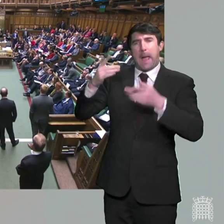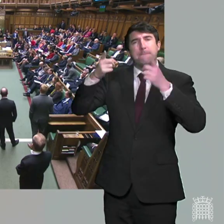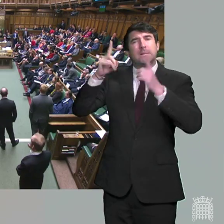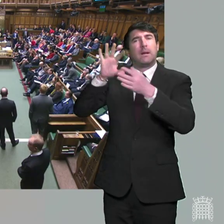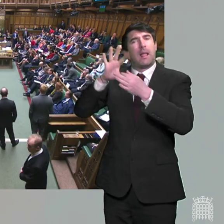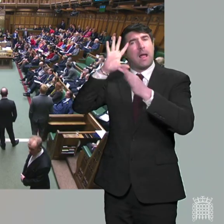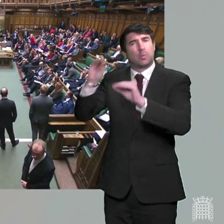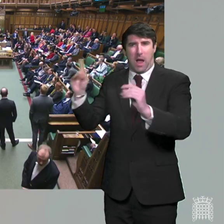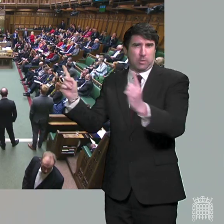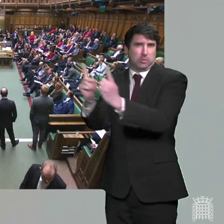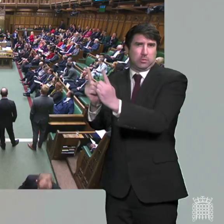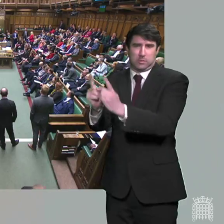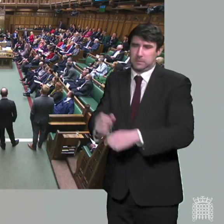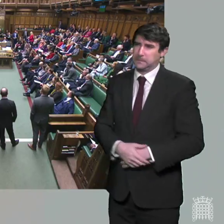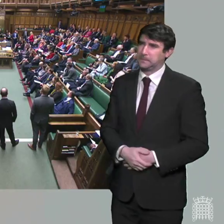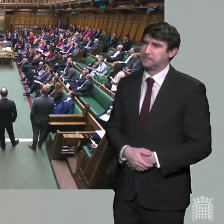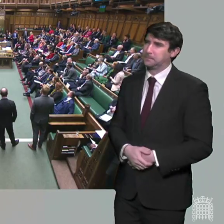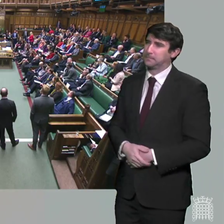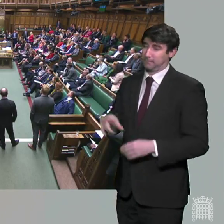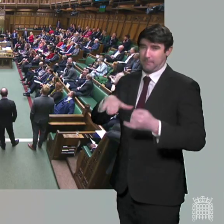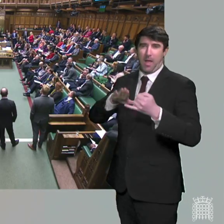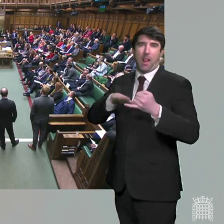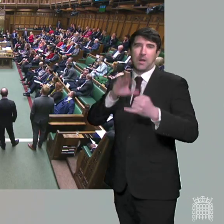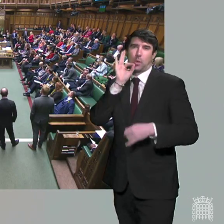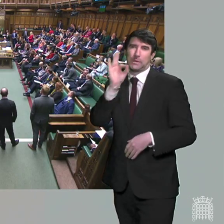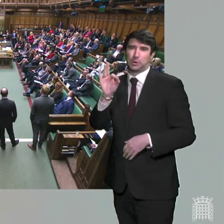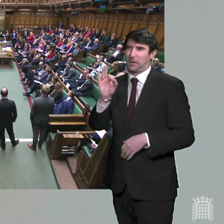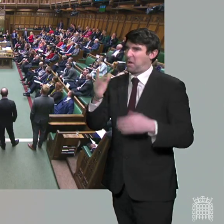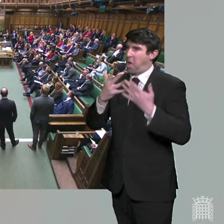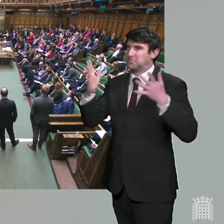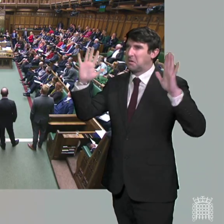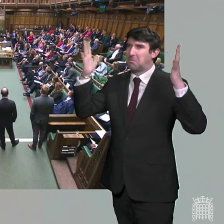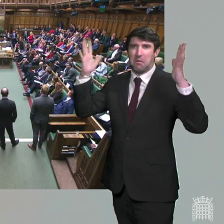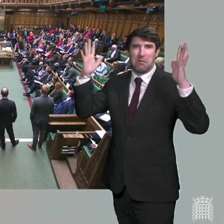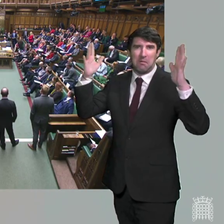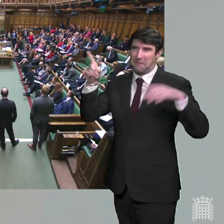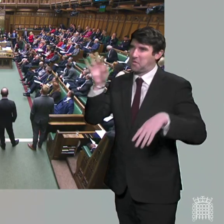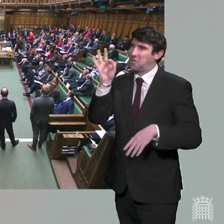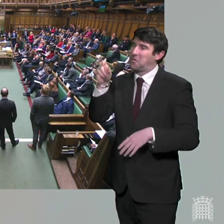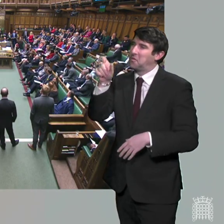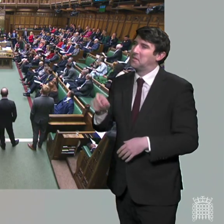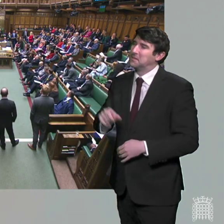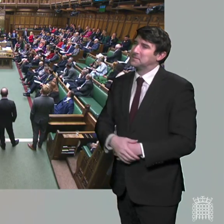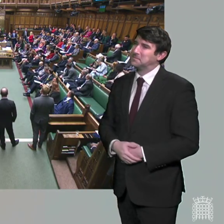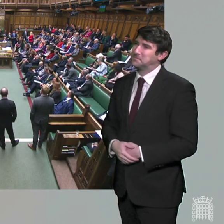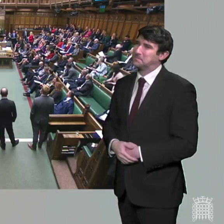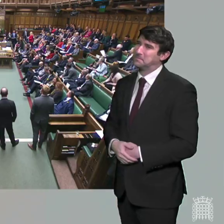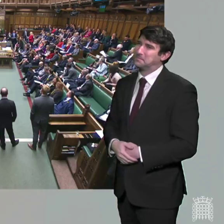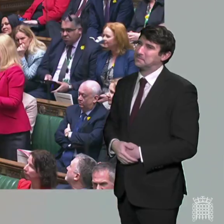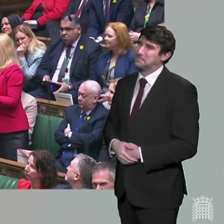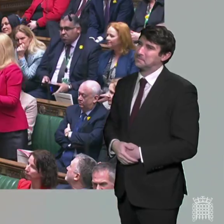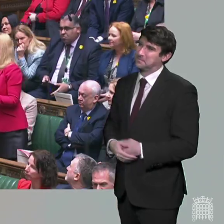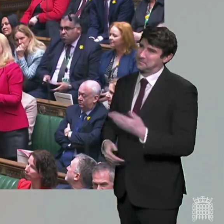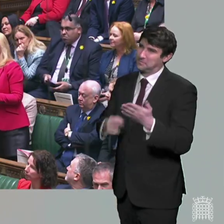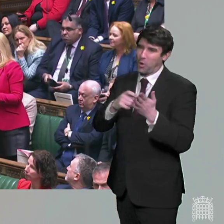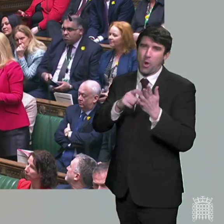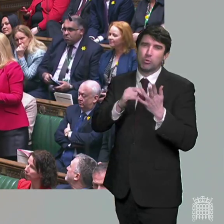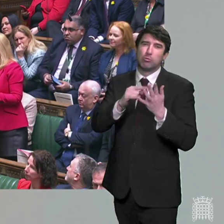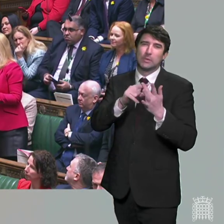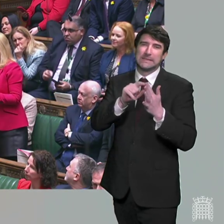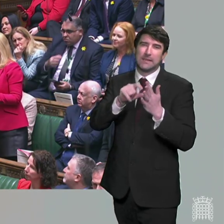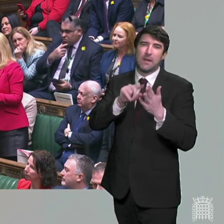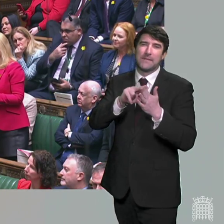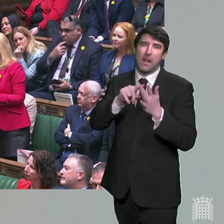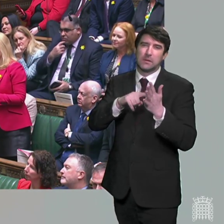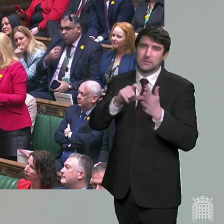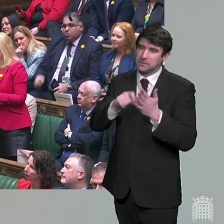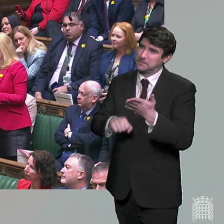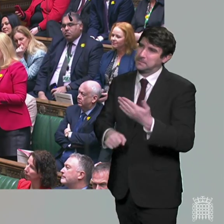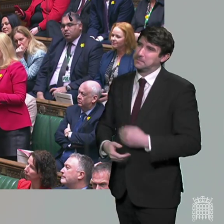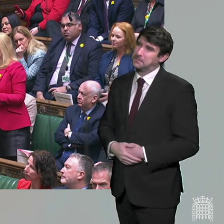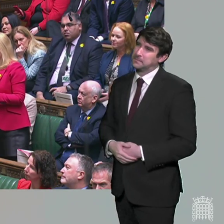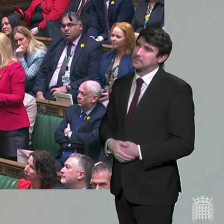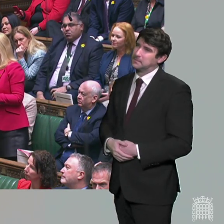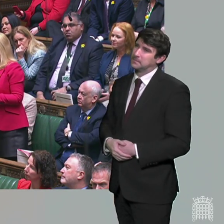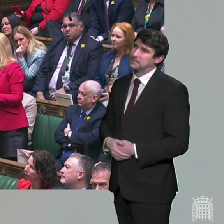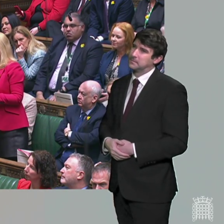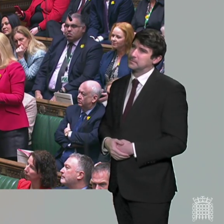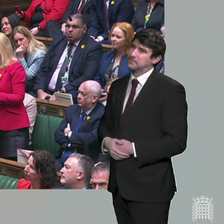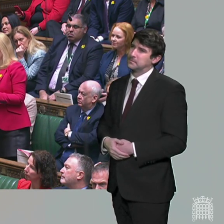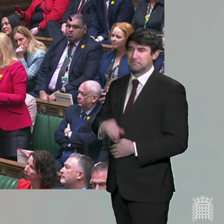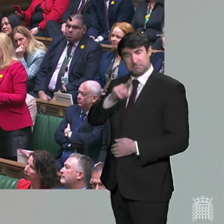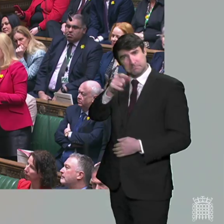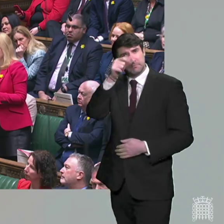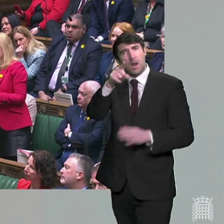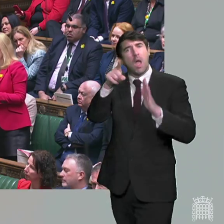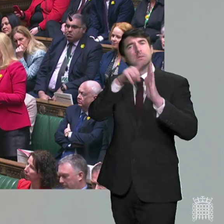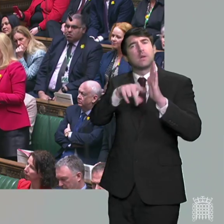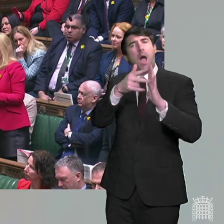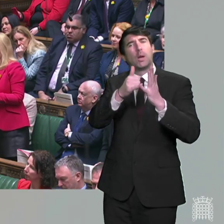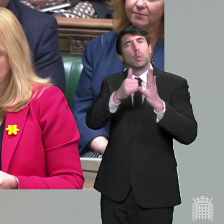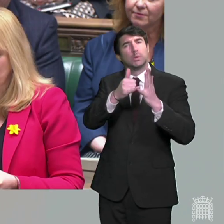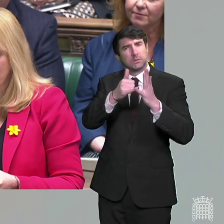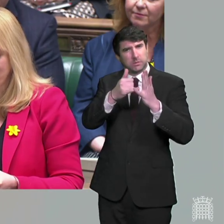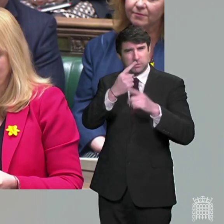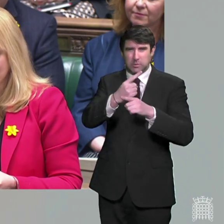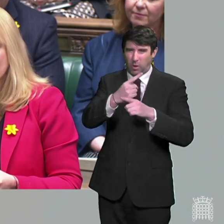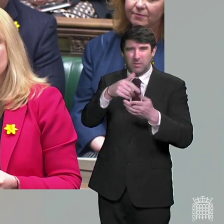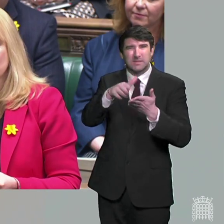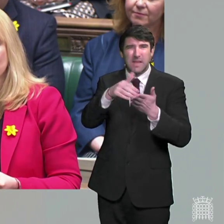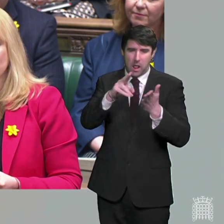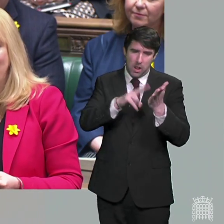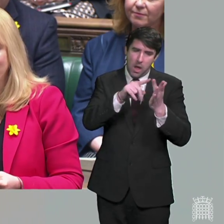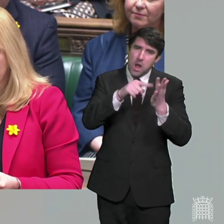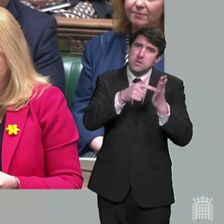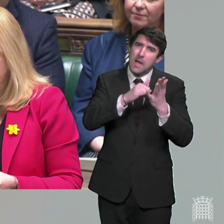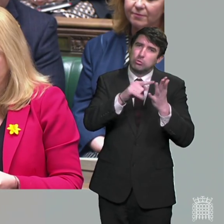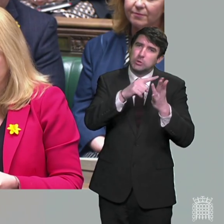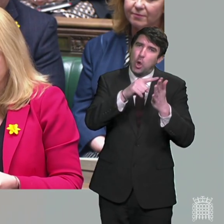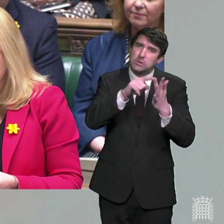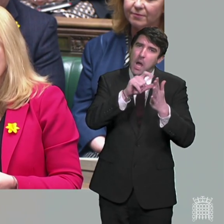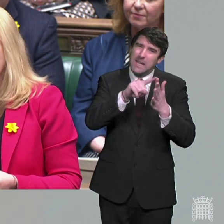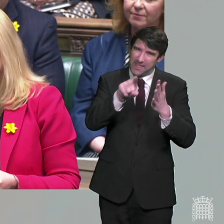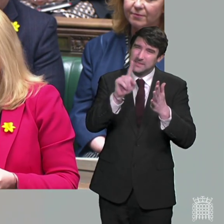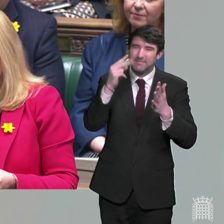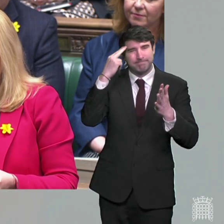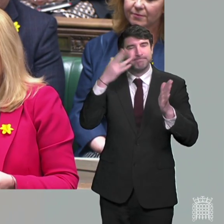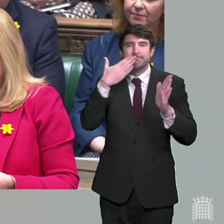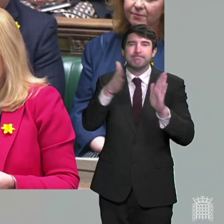The Prime Minister may be aware of Sky News’s investigation and report today on the over-the-counter sale of nitrous oxide, or laughing gas, to children and young teenagers.